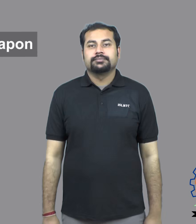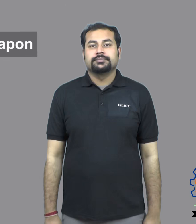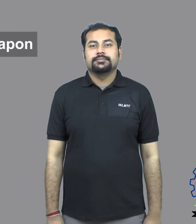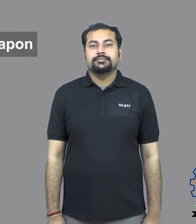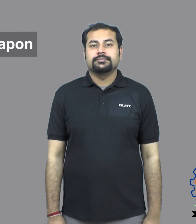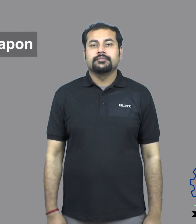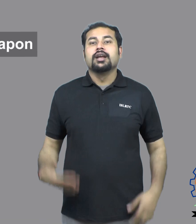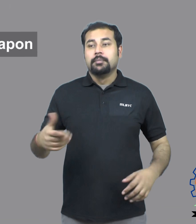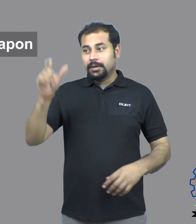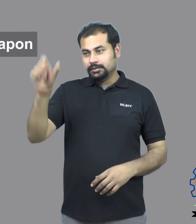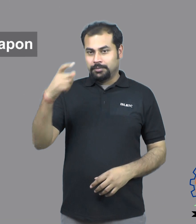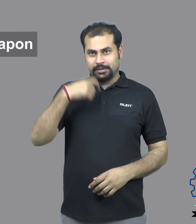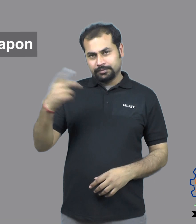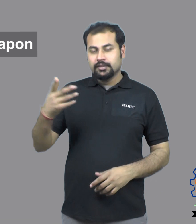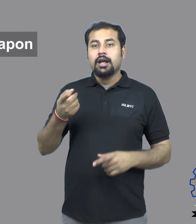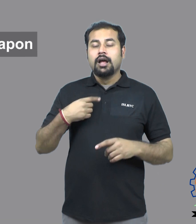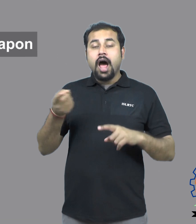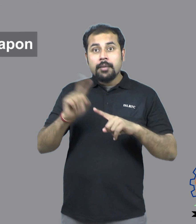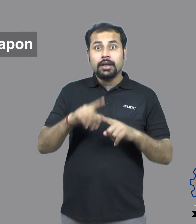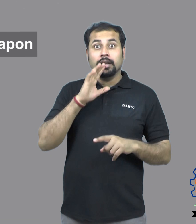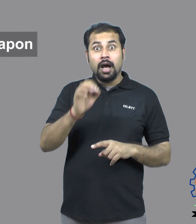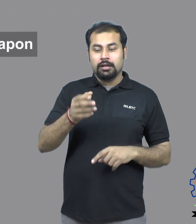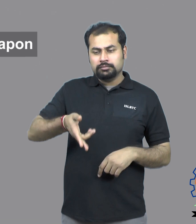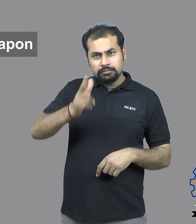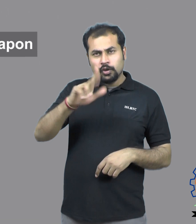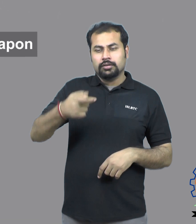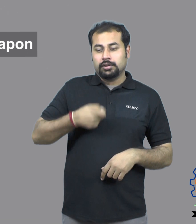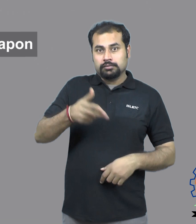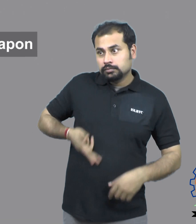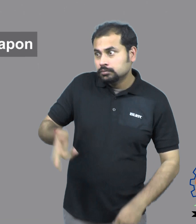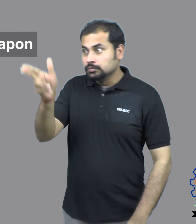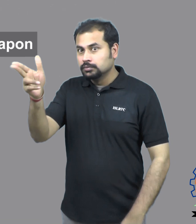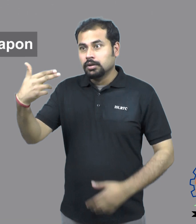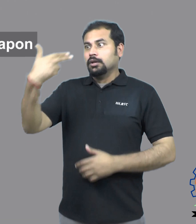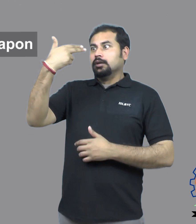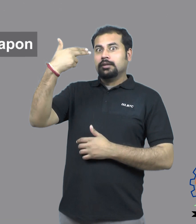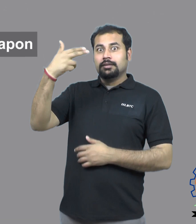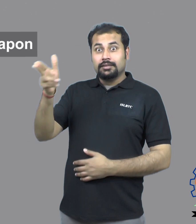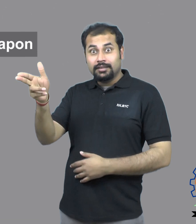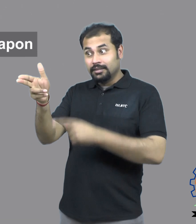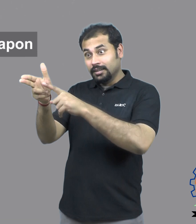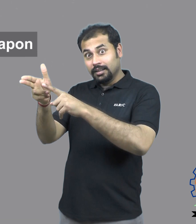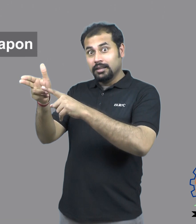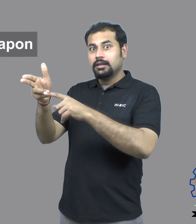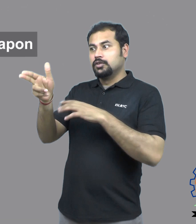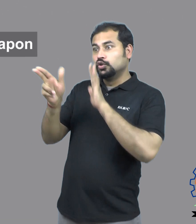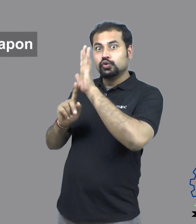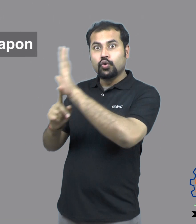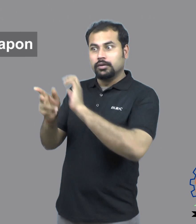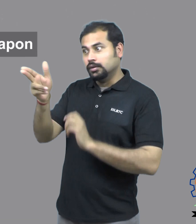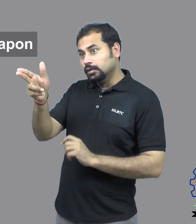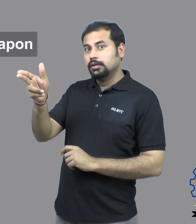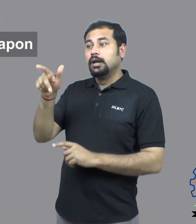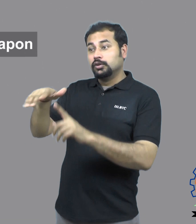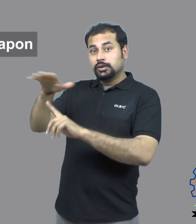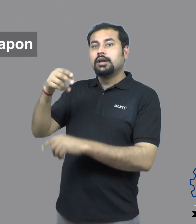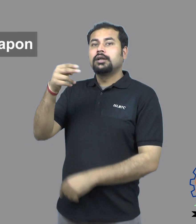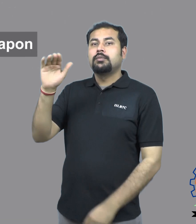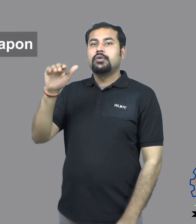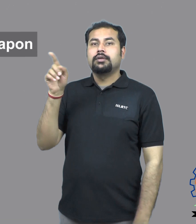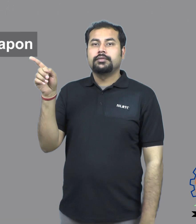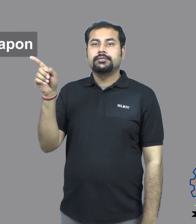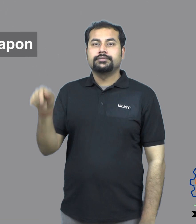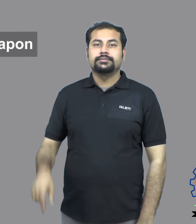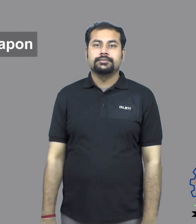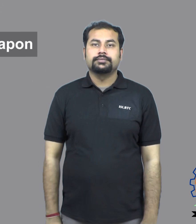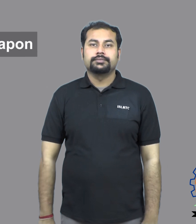Brandishing of a Weapon